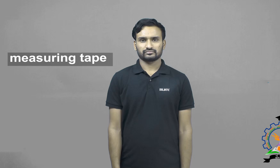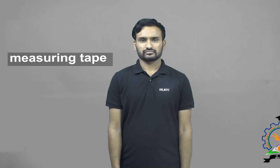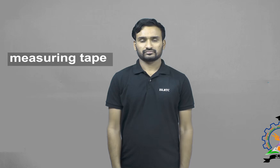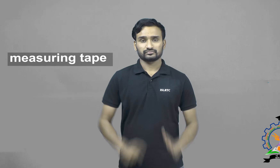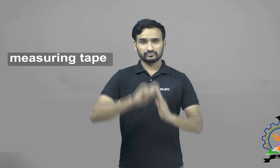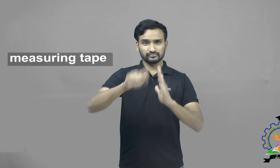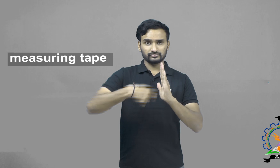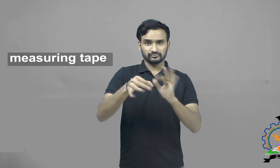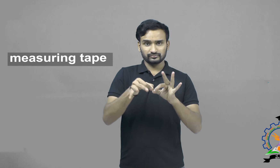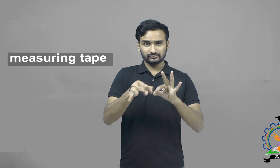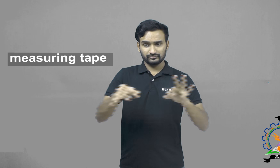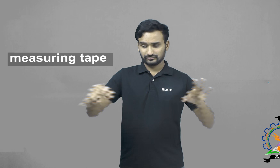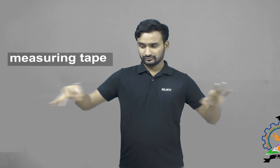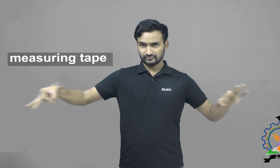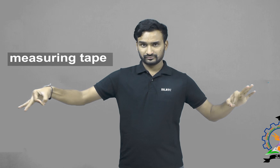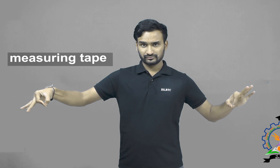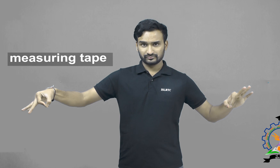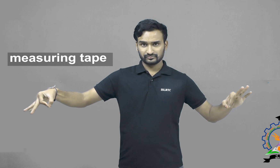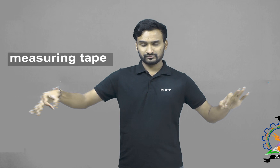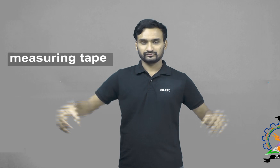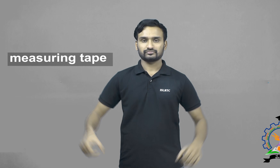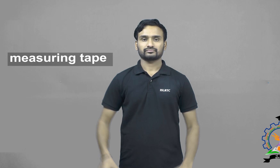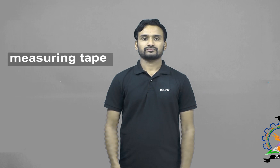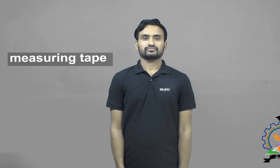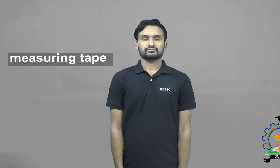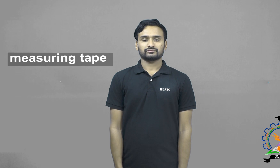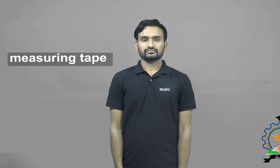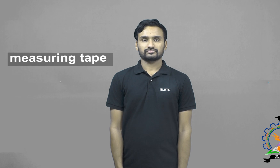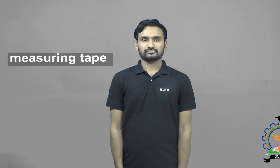Measuring Tape